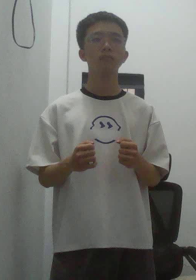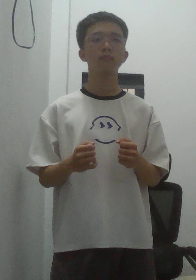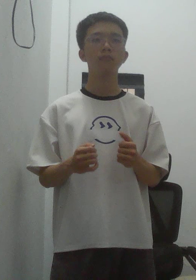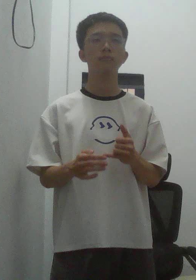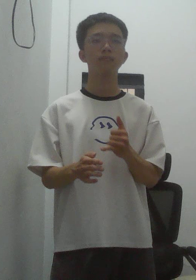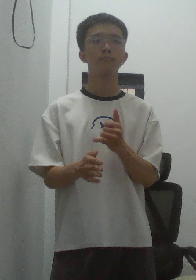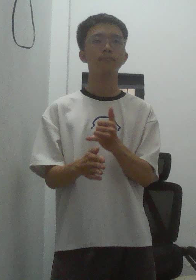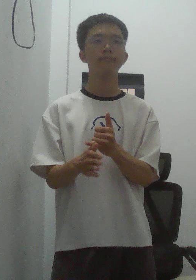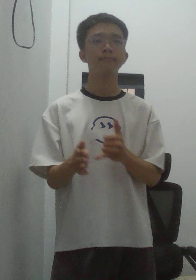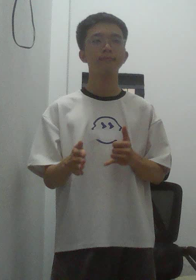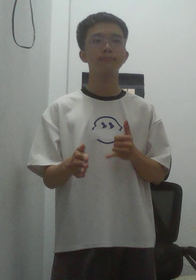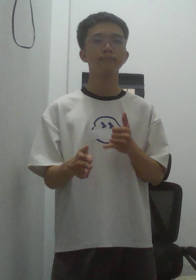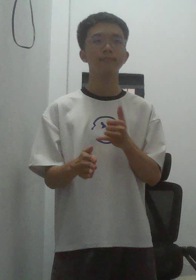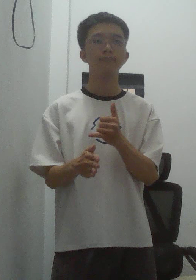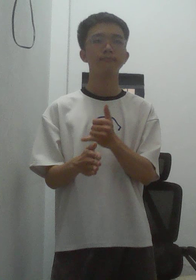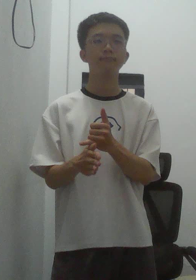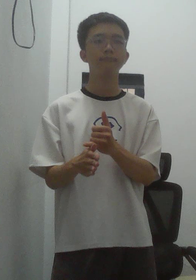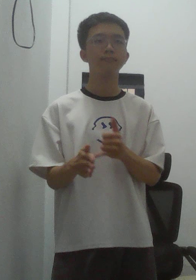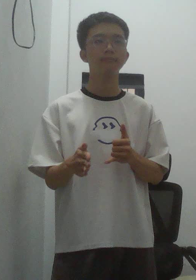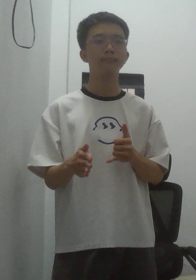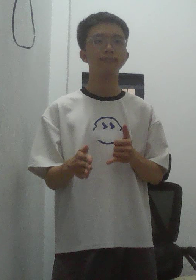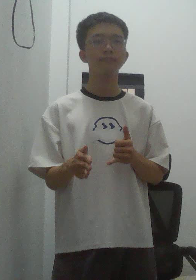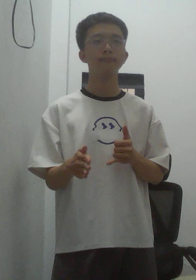cuoi thang